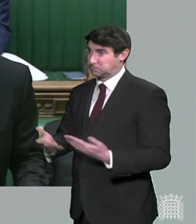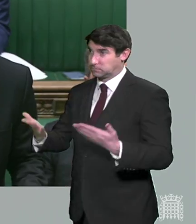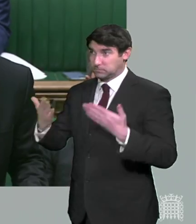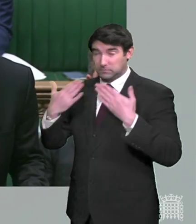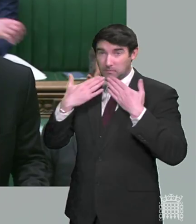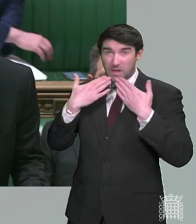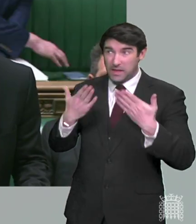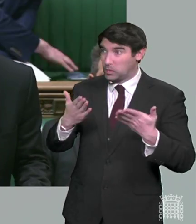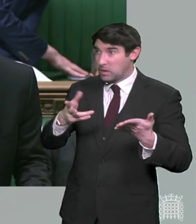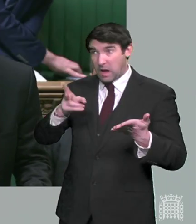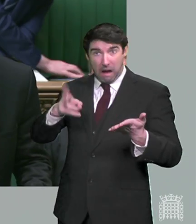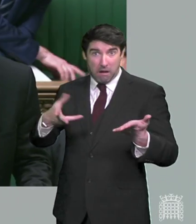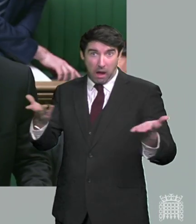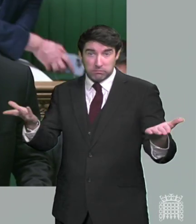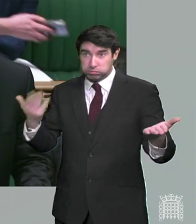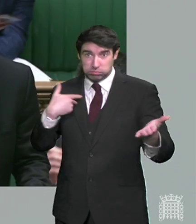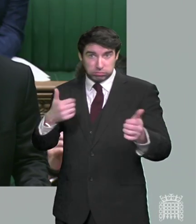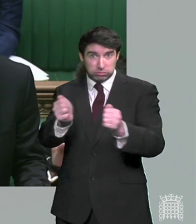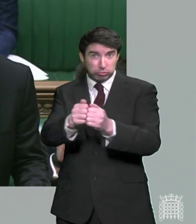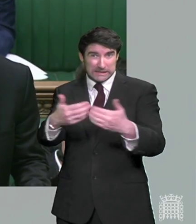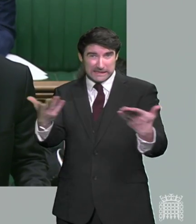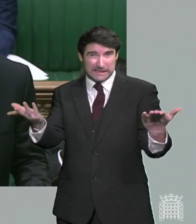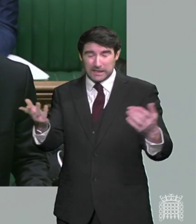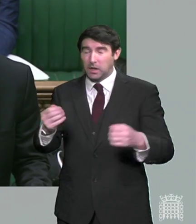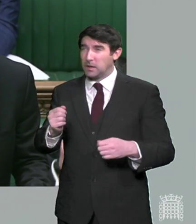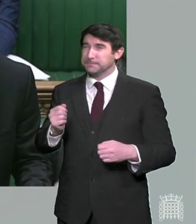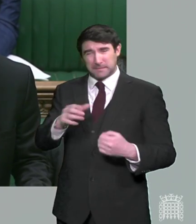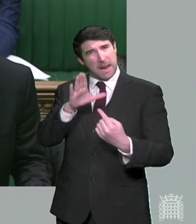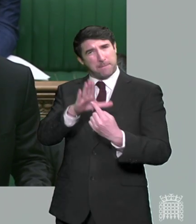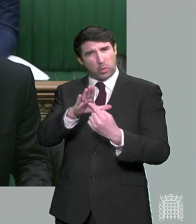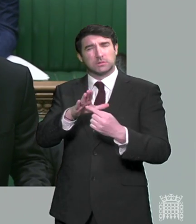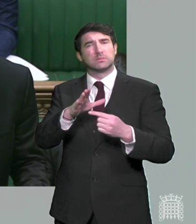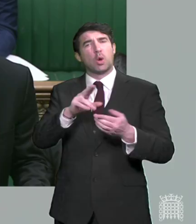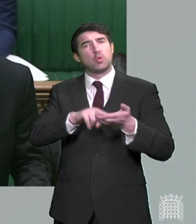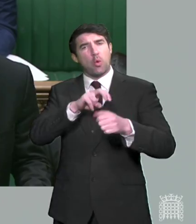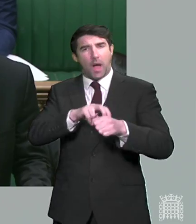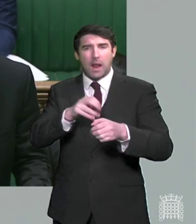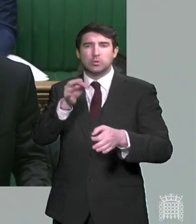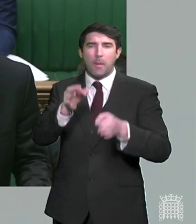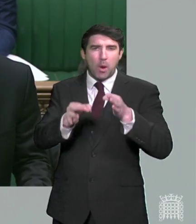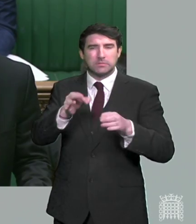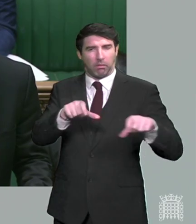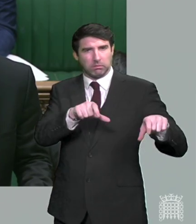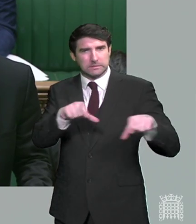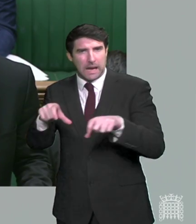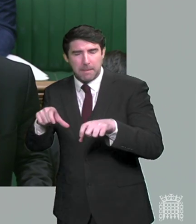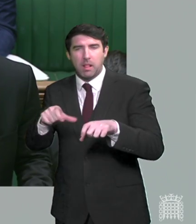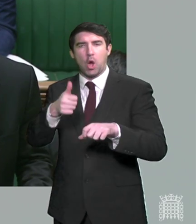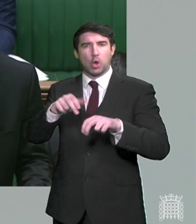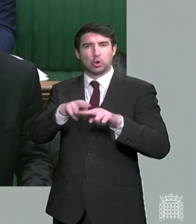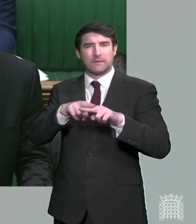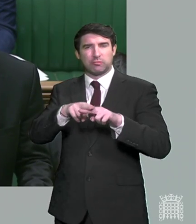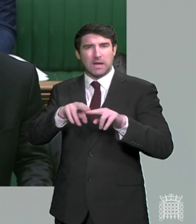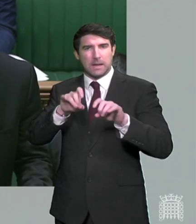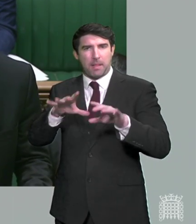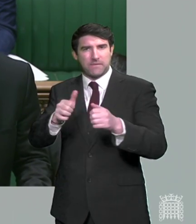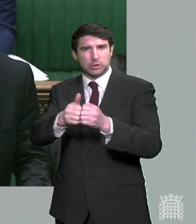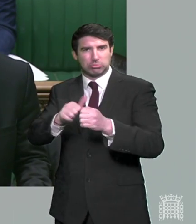Our immediate priority is preserving the political stability in Northern Ireland, and getting the Belfast/Good Friday institutions restored.